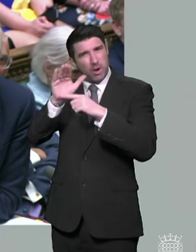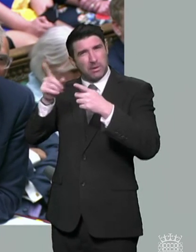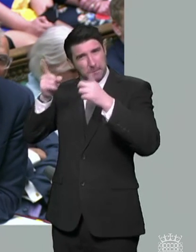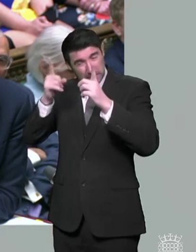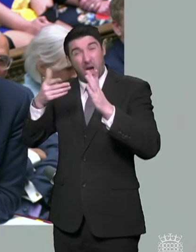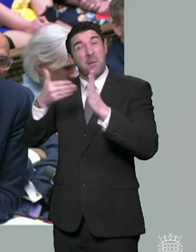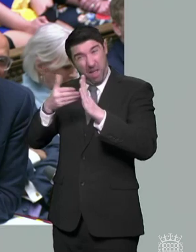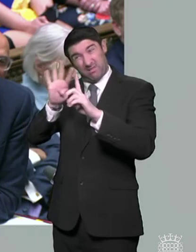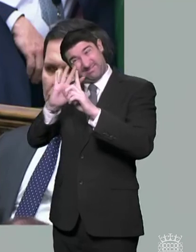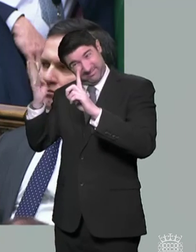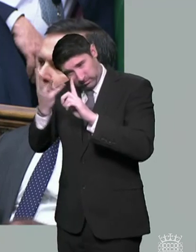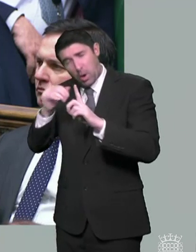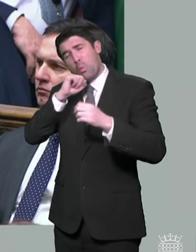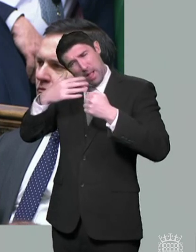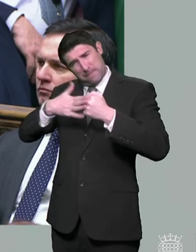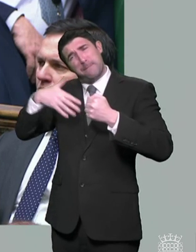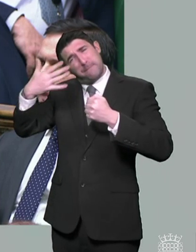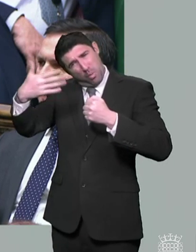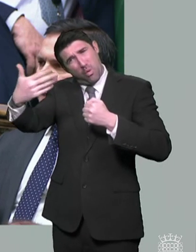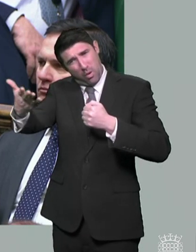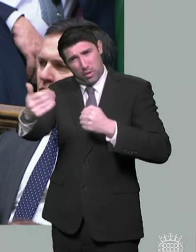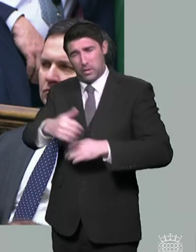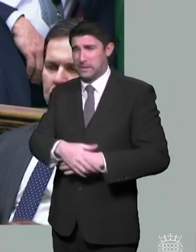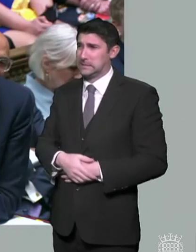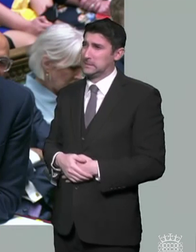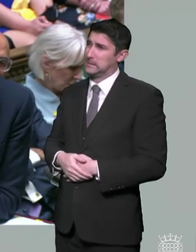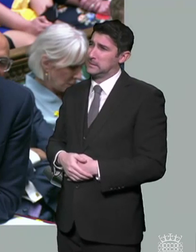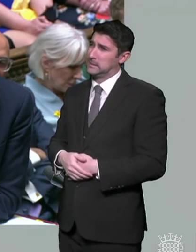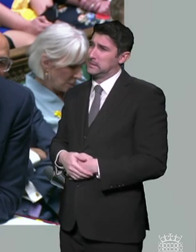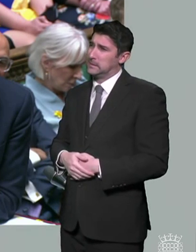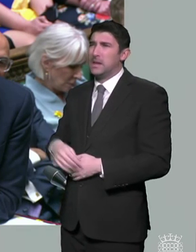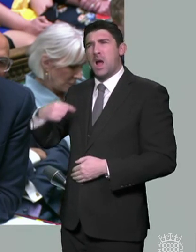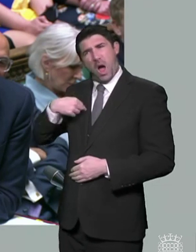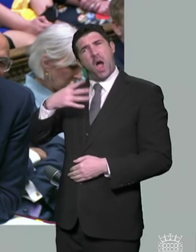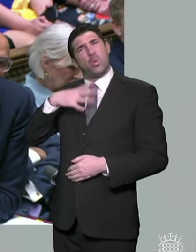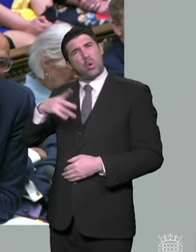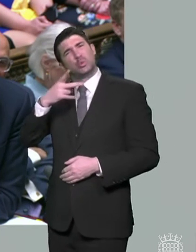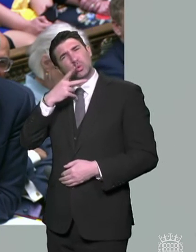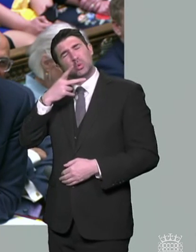Can I just echo what my honourable Friend said about our bond with and our debt to the Ukrainian people?